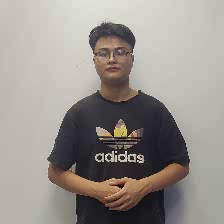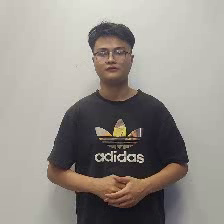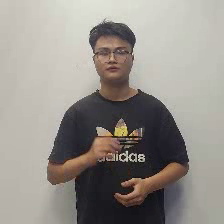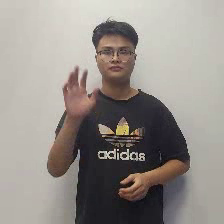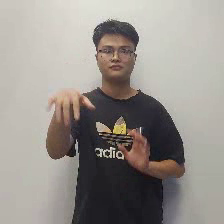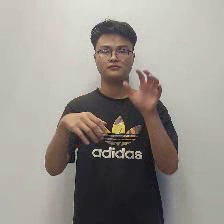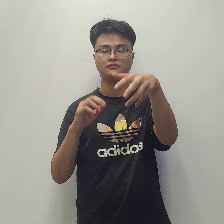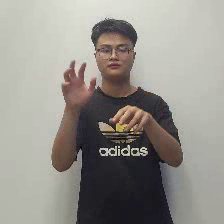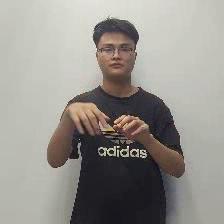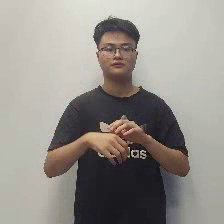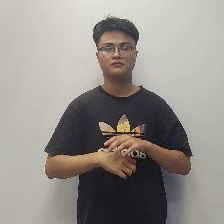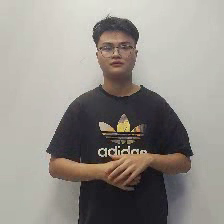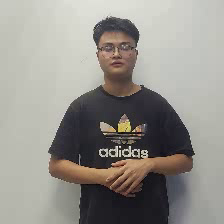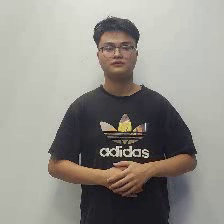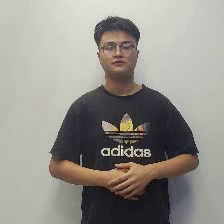Con gấu